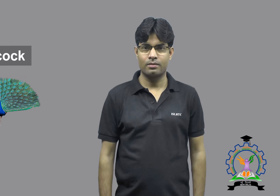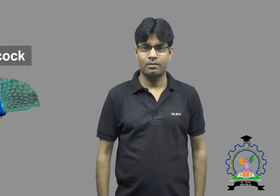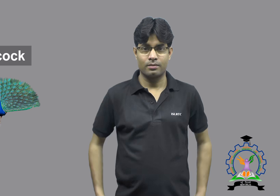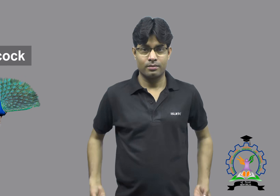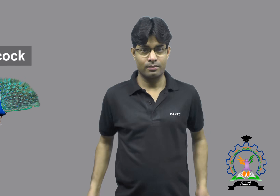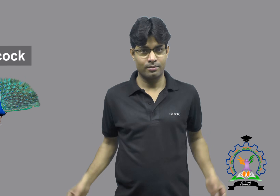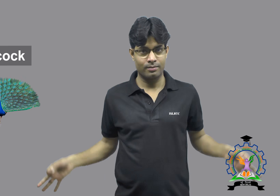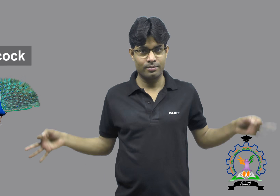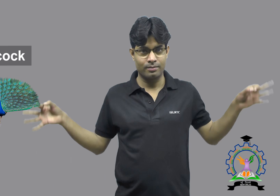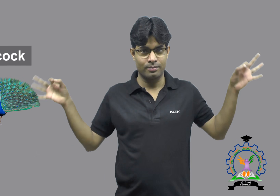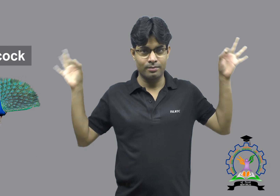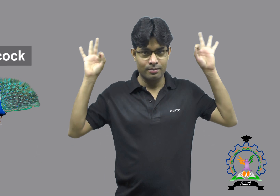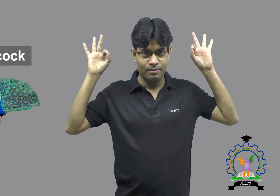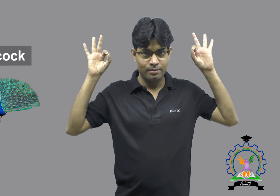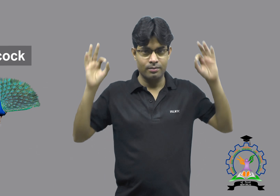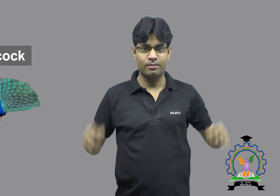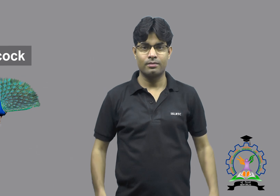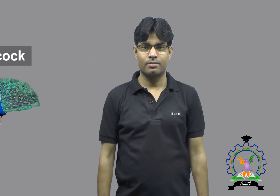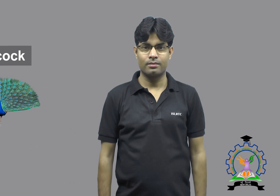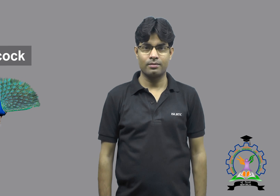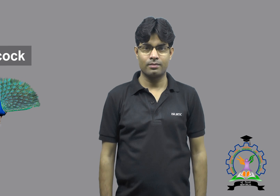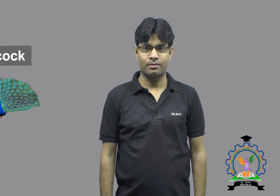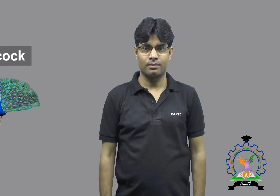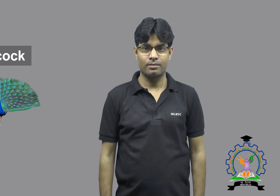Peacock